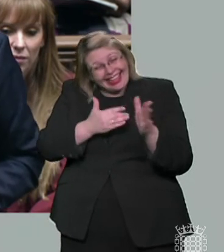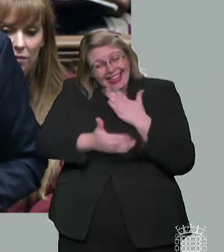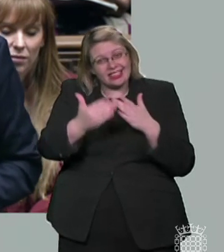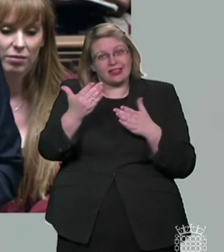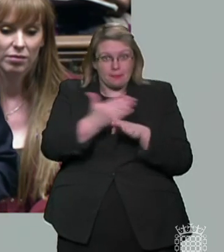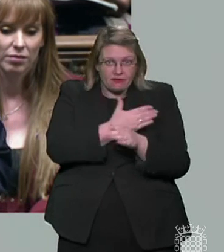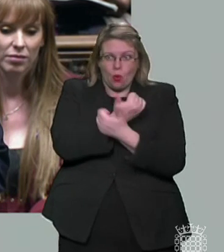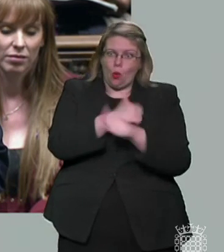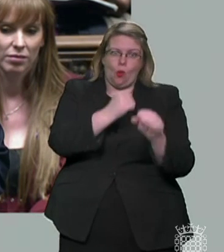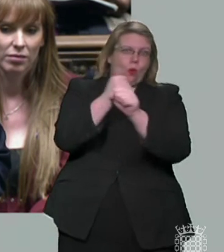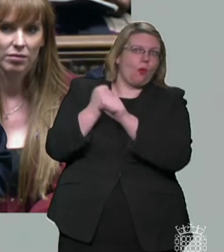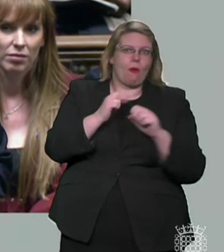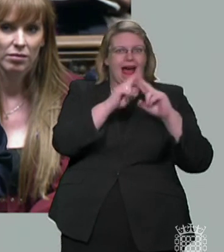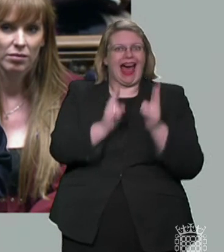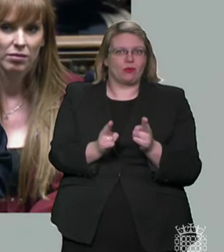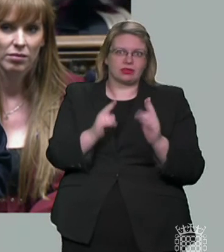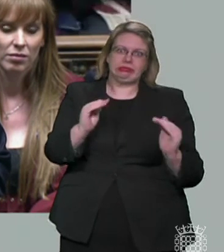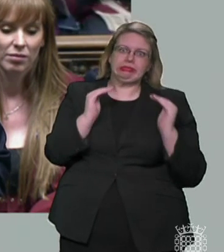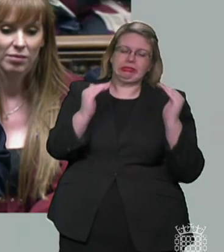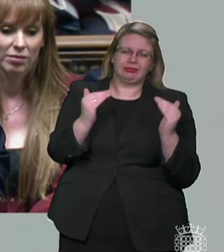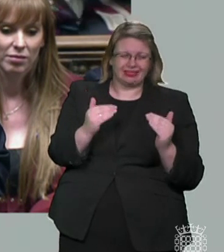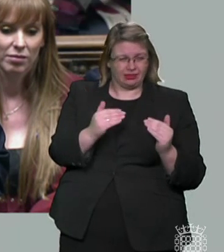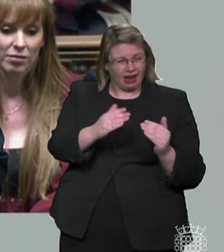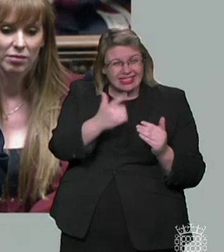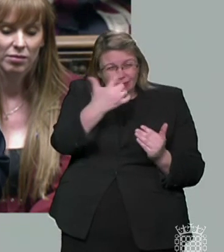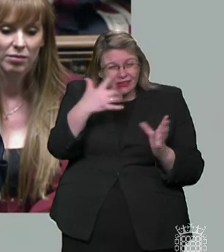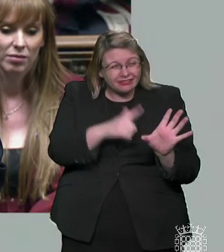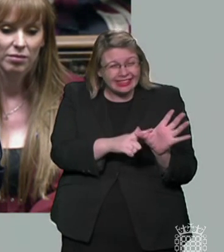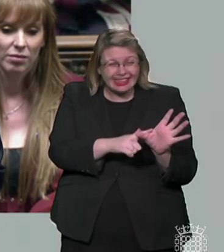That is a lifetime, when we need urgent action.